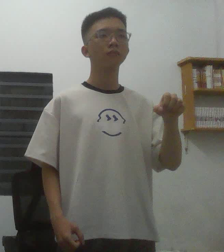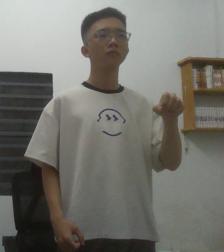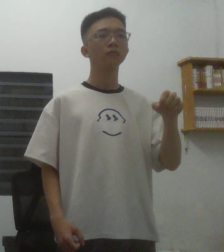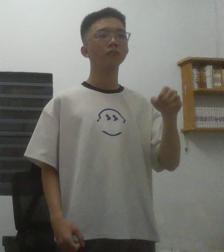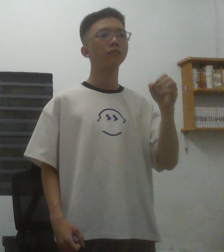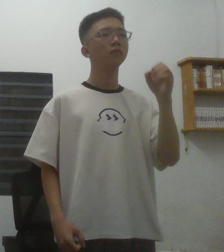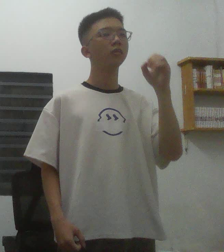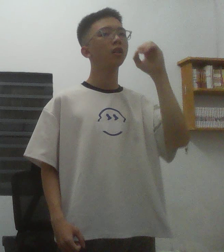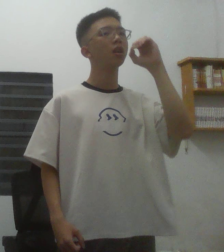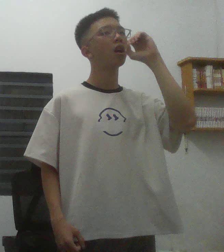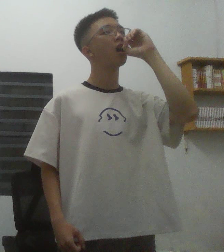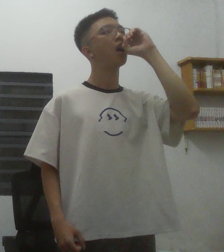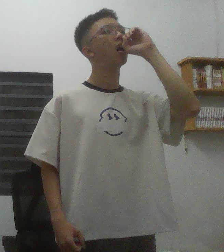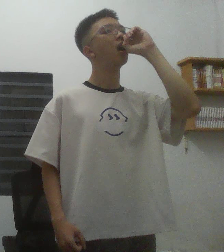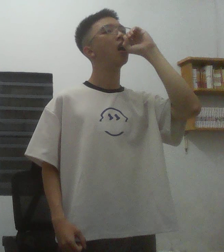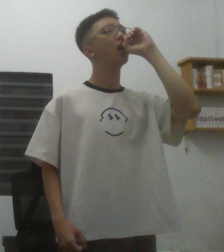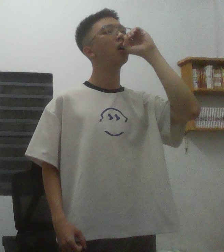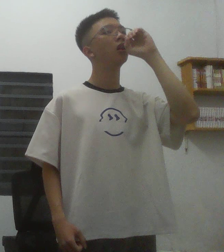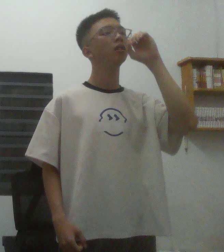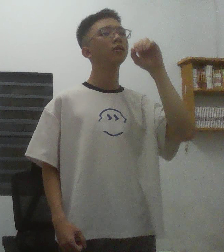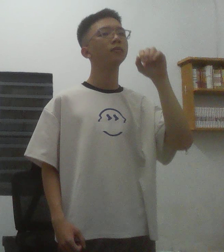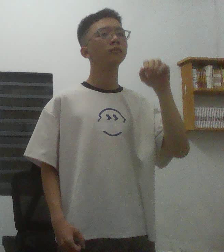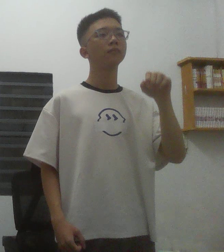uong